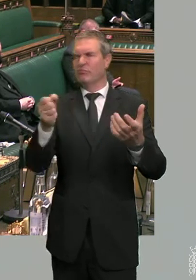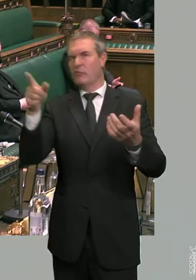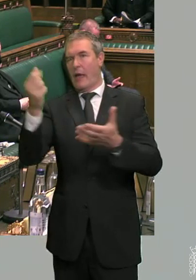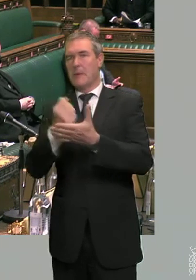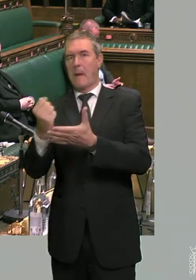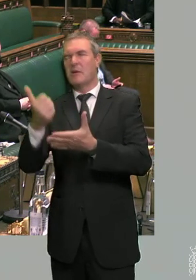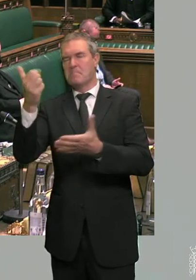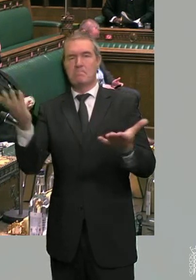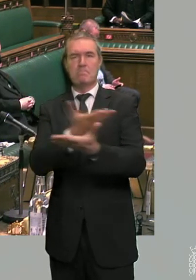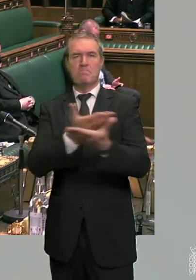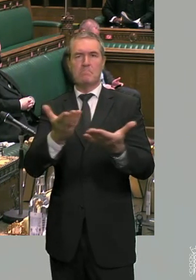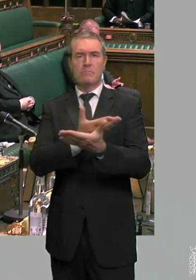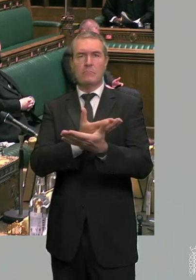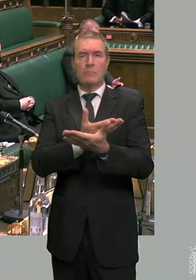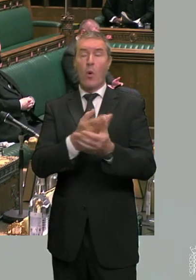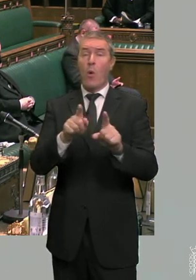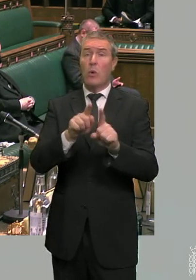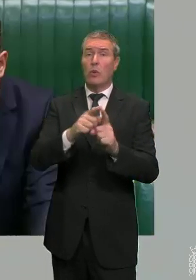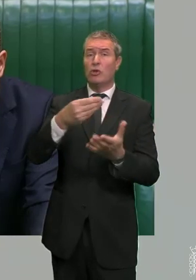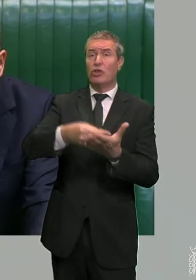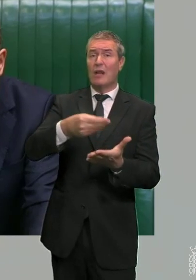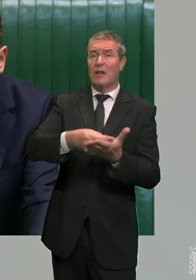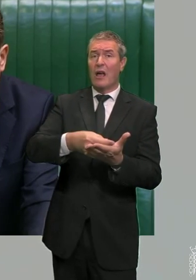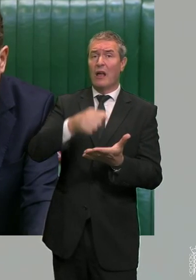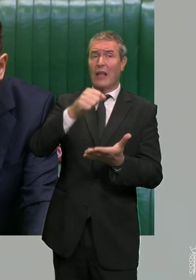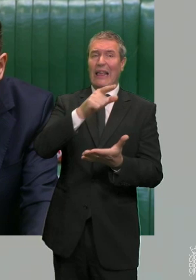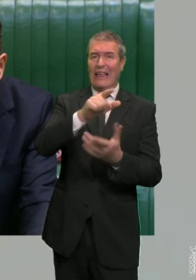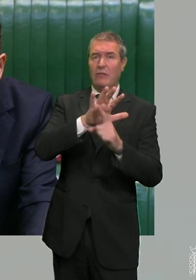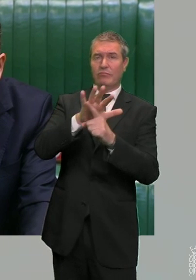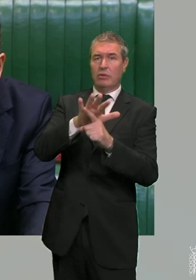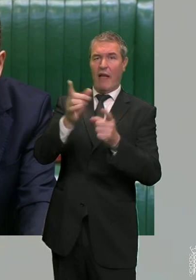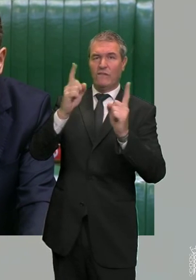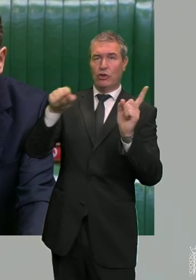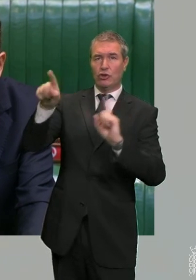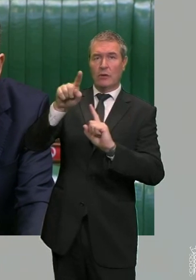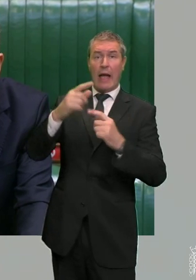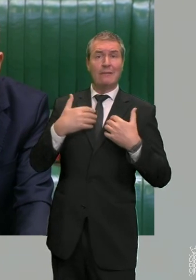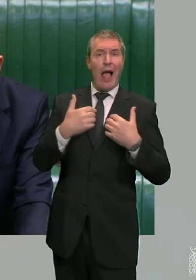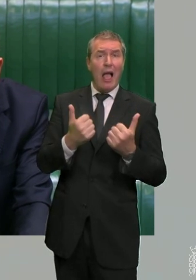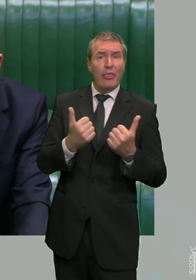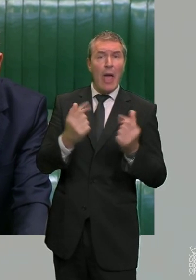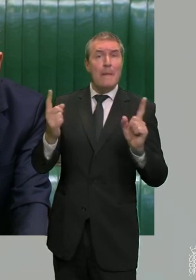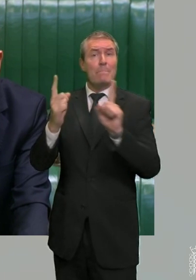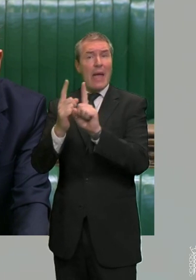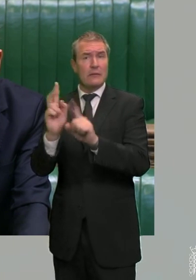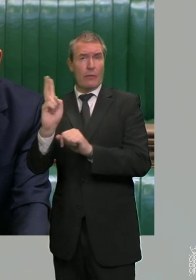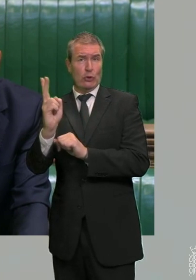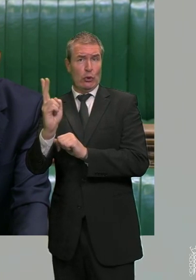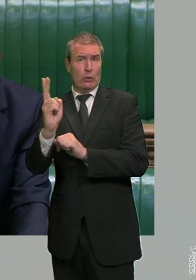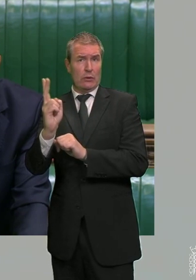We also know that the Chancellor “pushed” officials. We know that the Health Secretary met Cameron and Greensill.